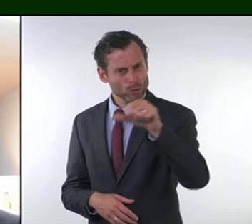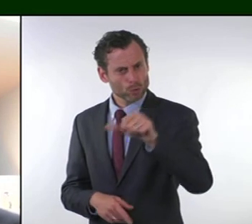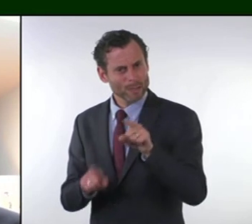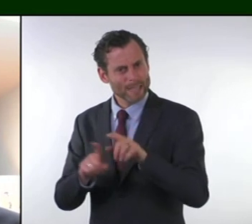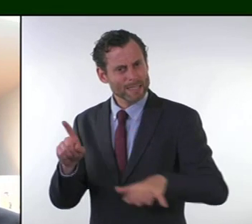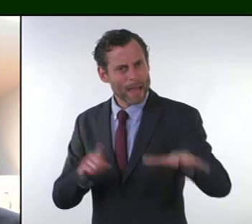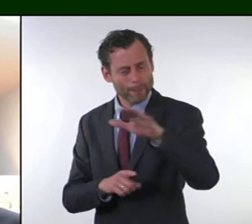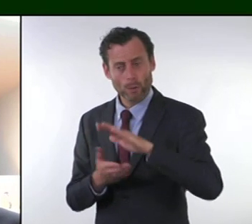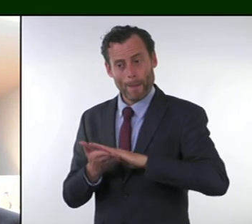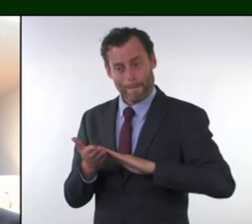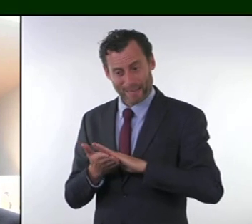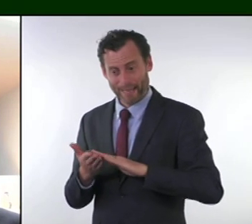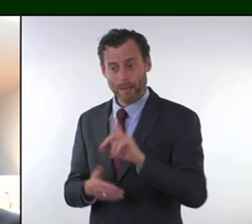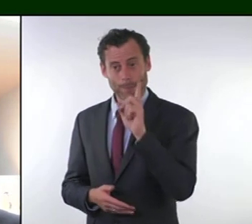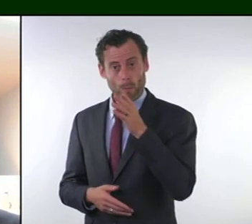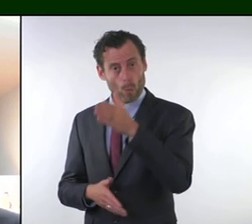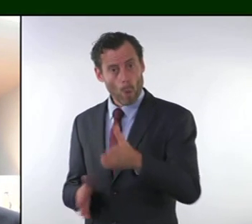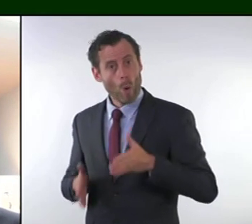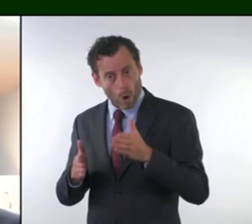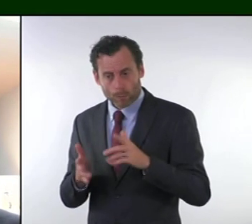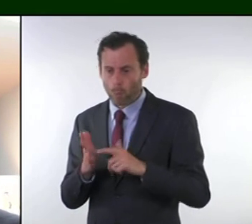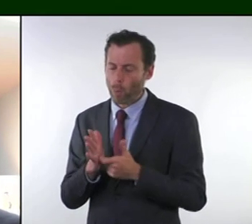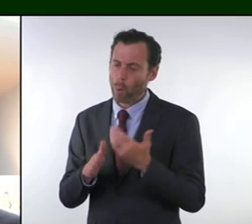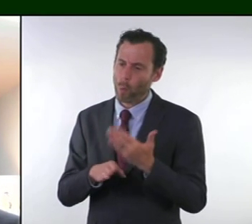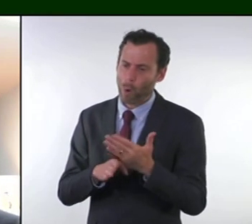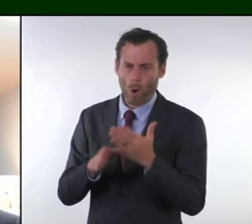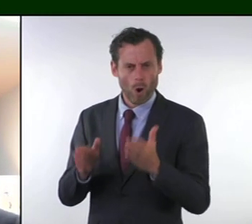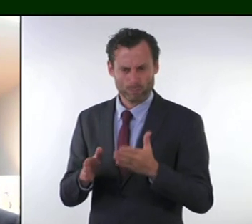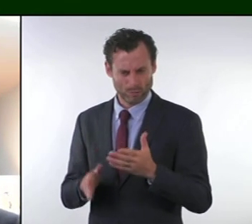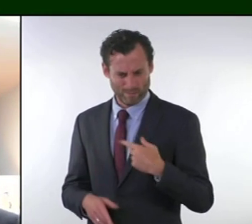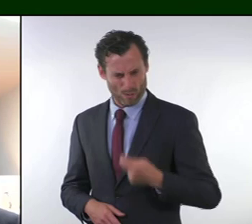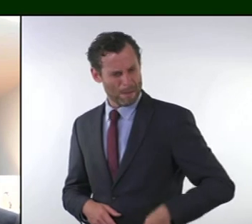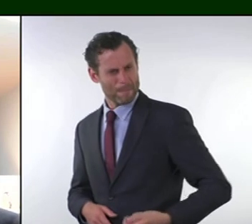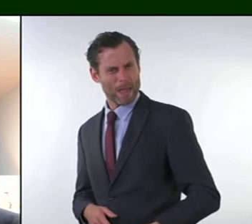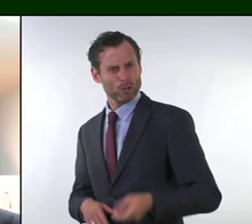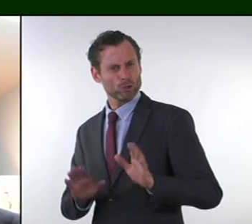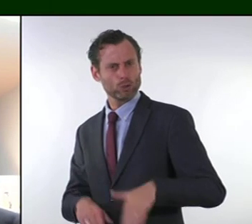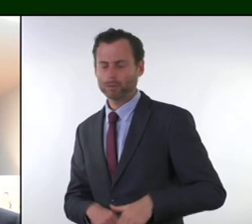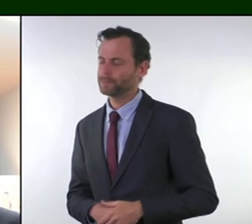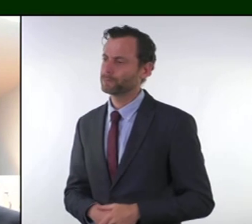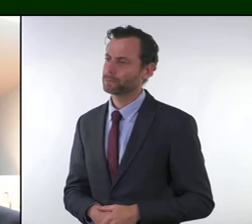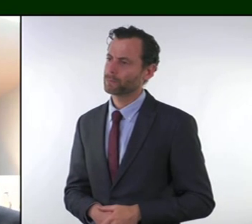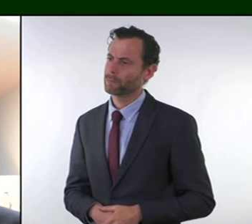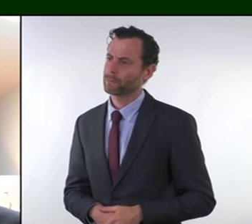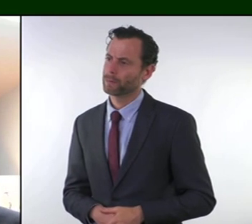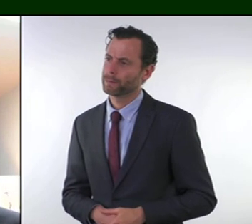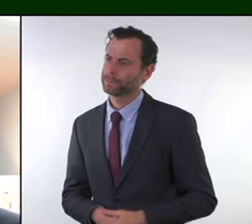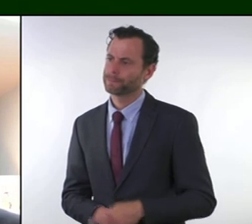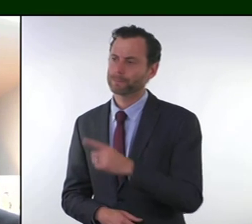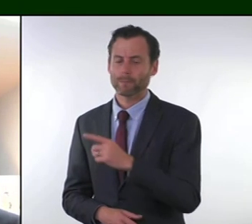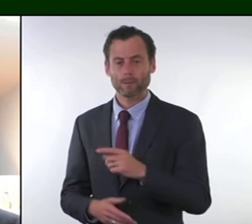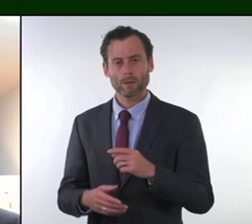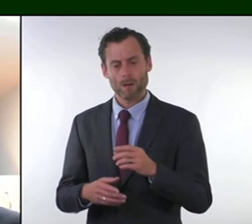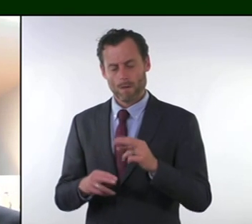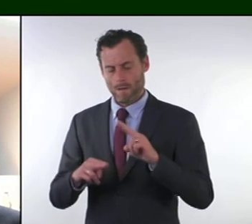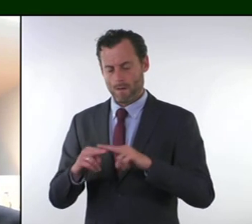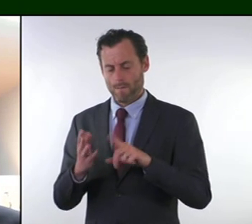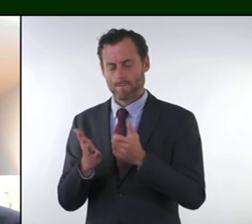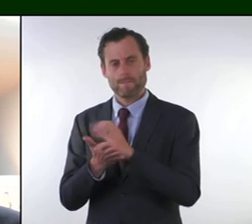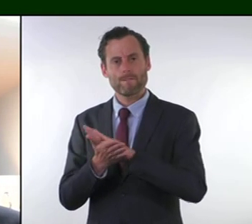Some 3.8 million people across the United Kingdom could face unemployment when the furlough scheme ends.